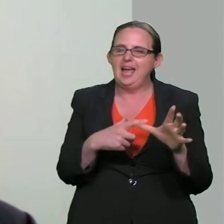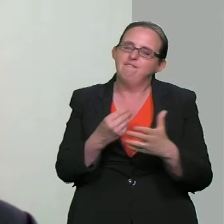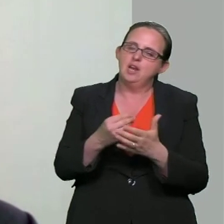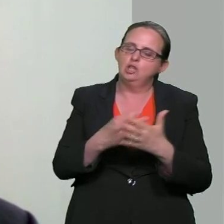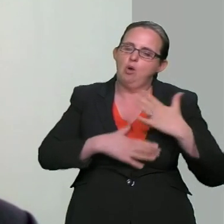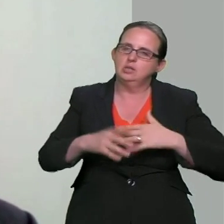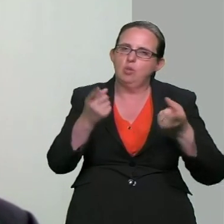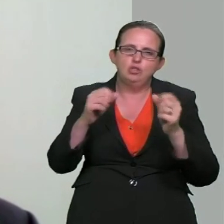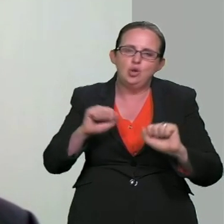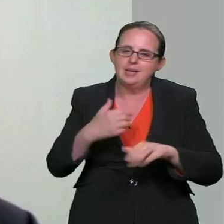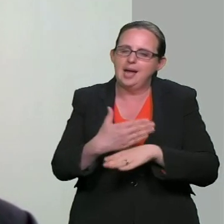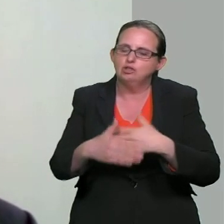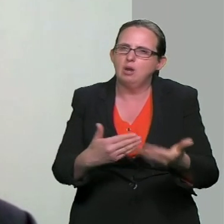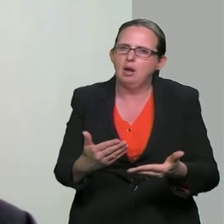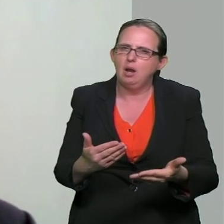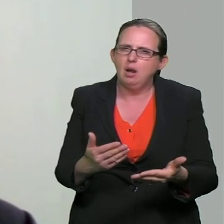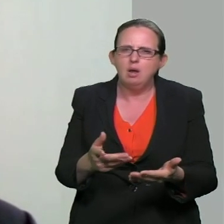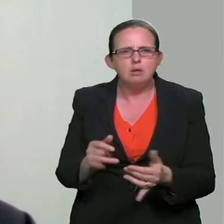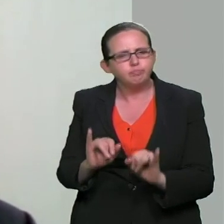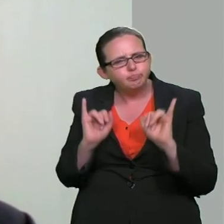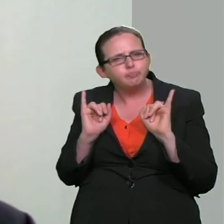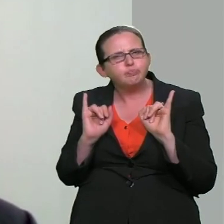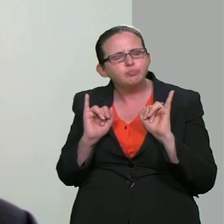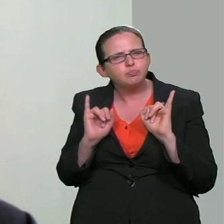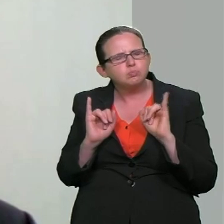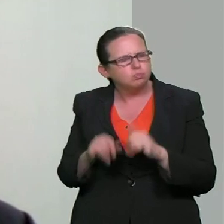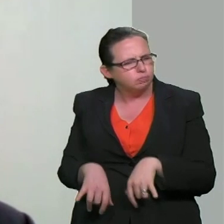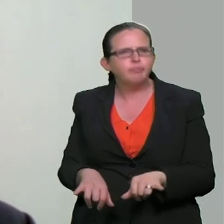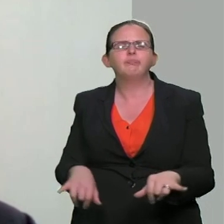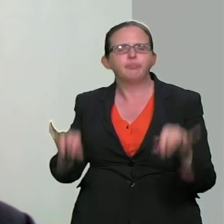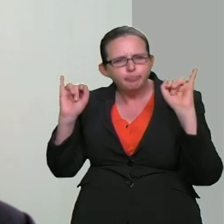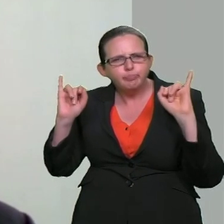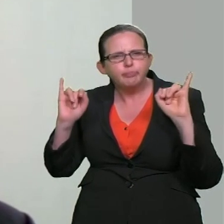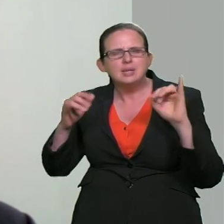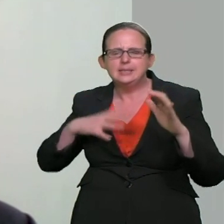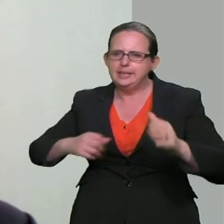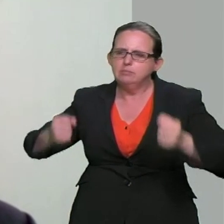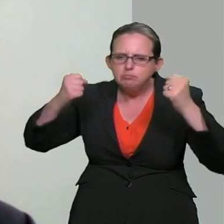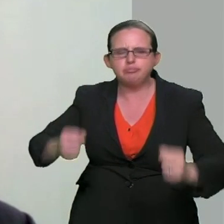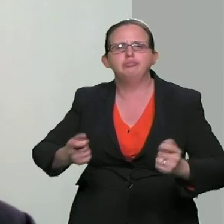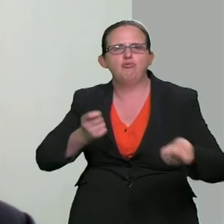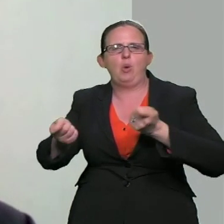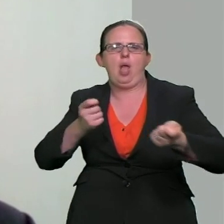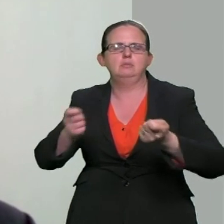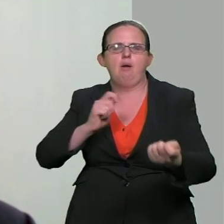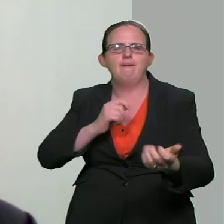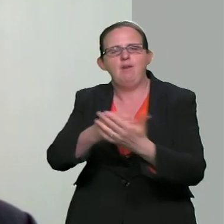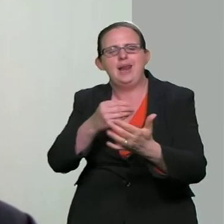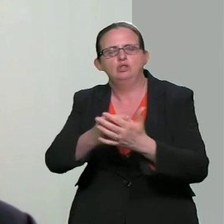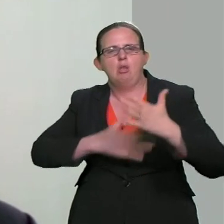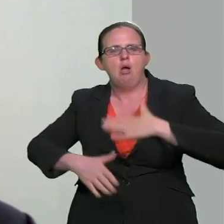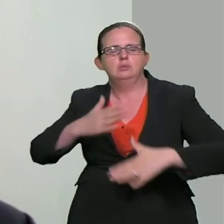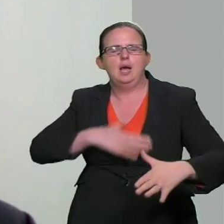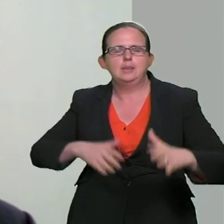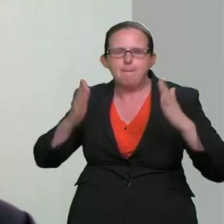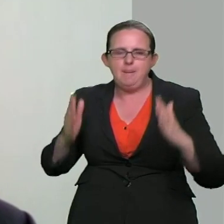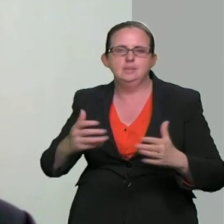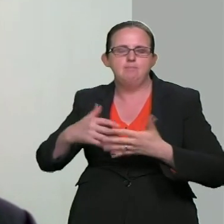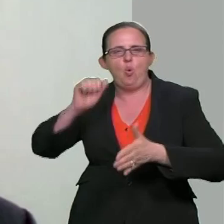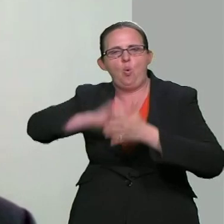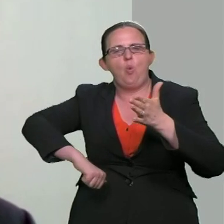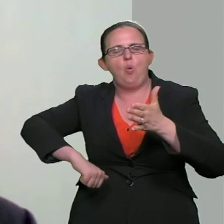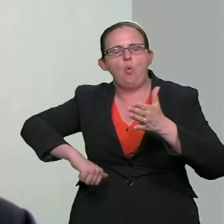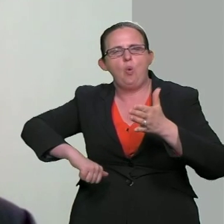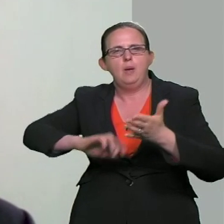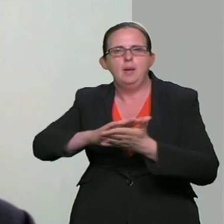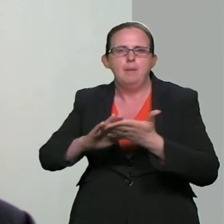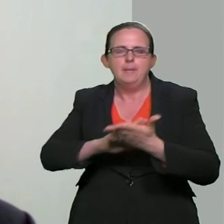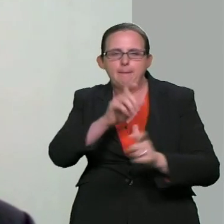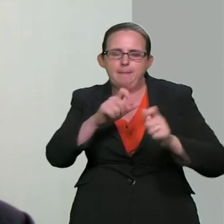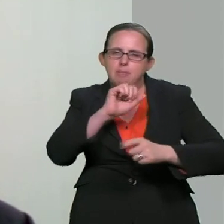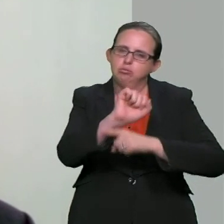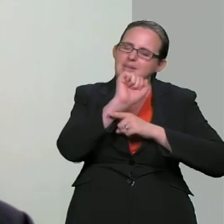How many more scandals like that will it take before we have a regulatory environment that is fit for purpose and that offers our constituents proper protection against investment scams?